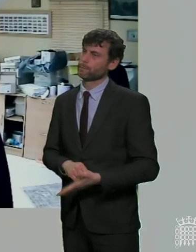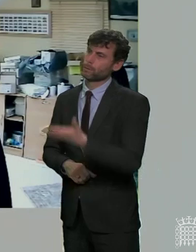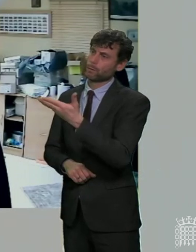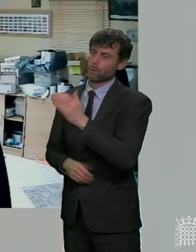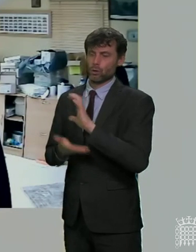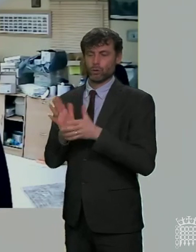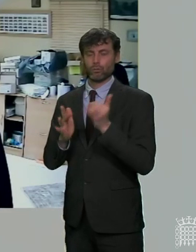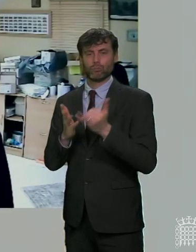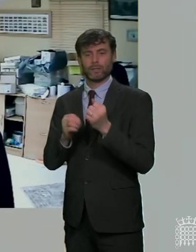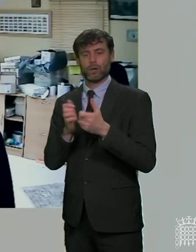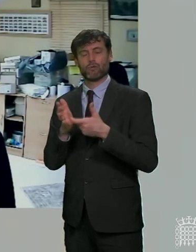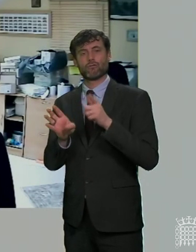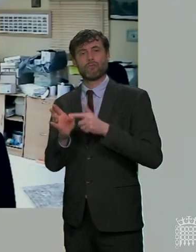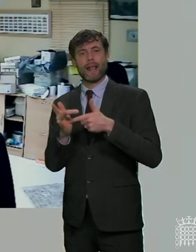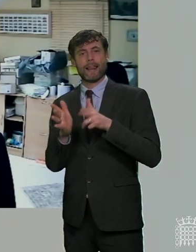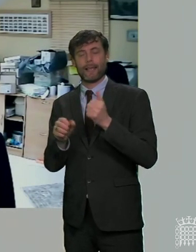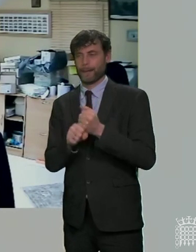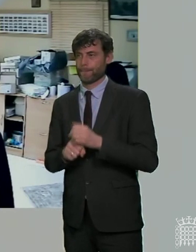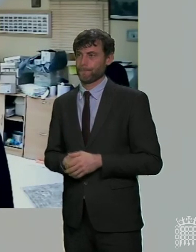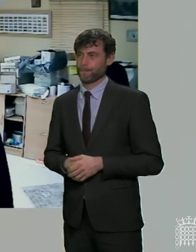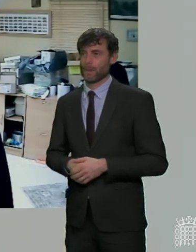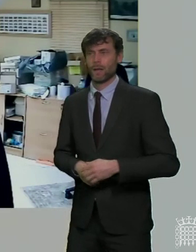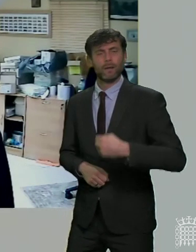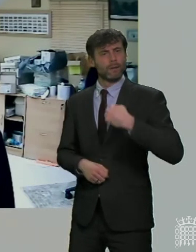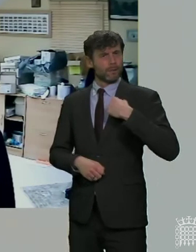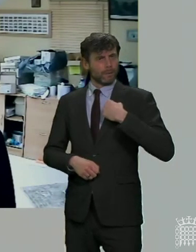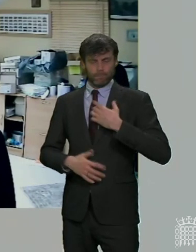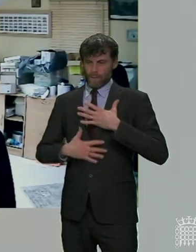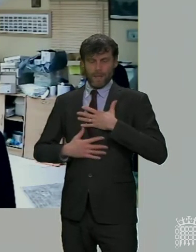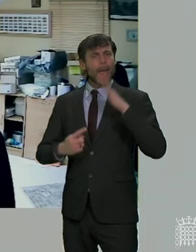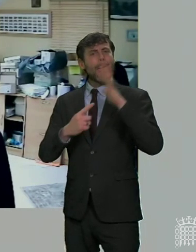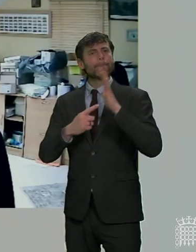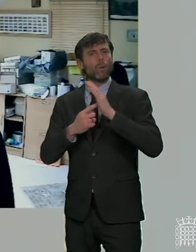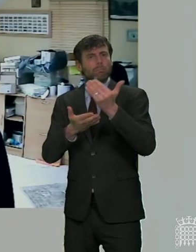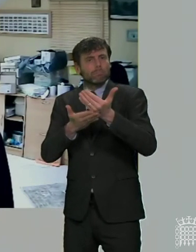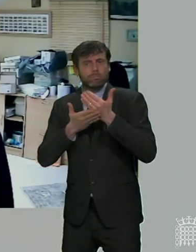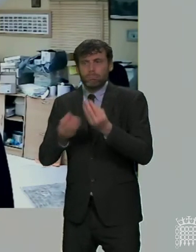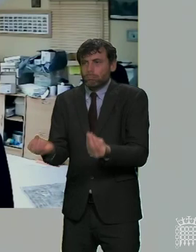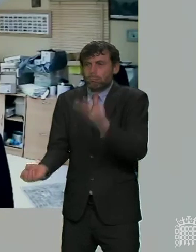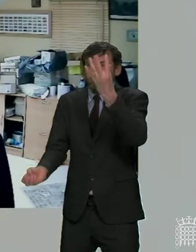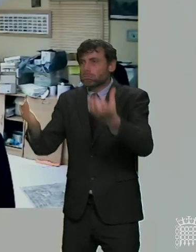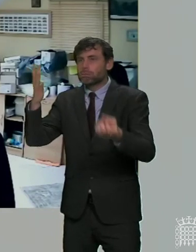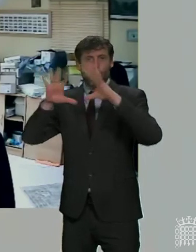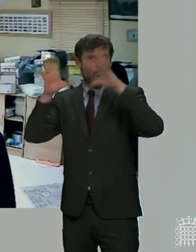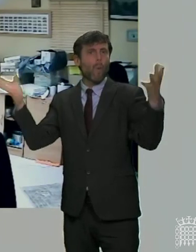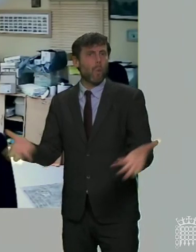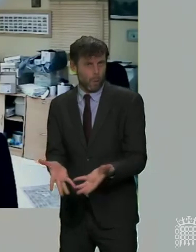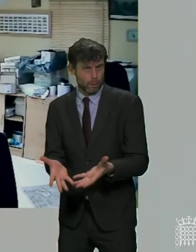I know that the Prime Minister shares my commitment to conservation around the world, and I am sure he agrees that we have to reverse the tide of deforestation.